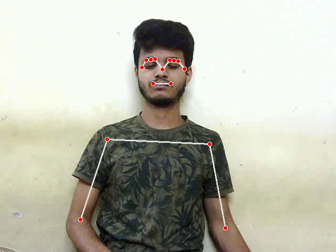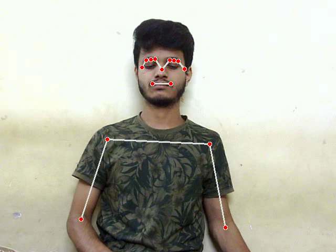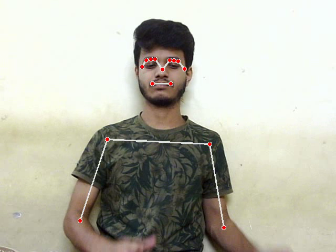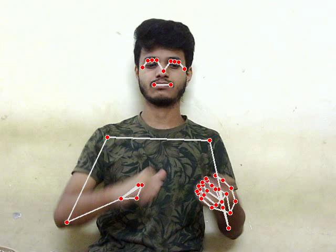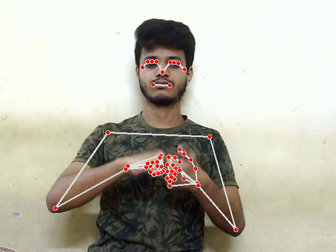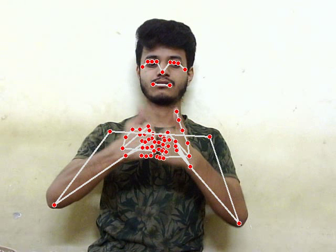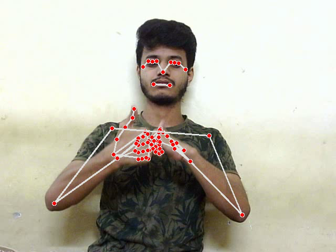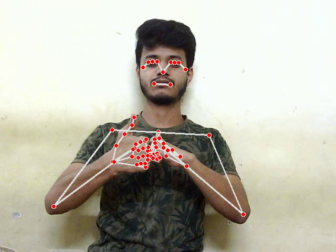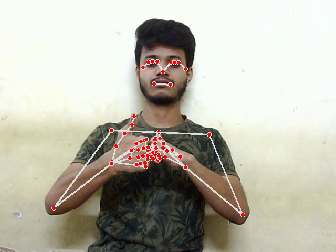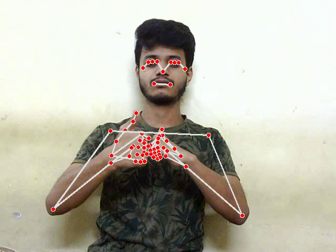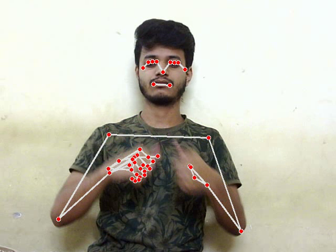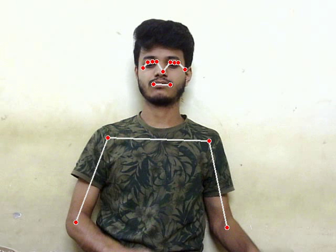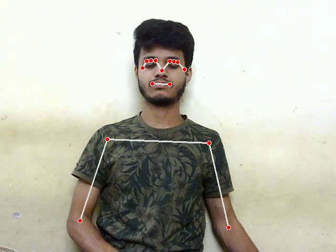how